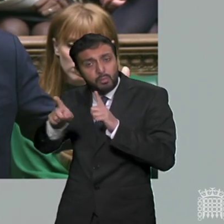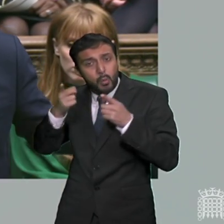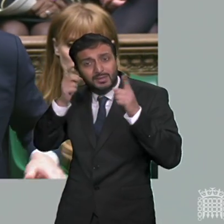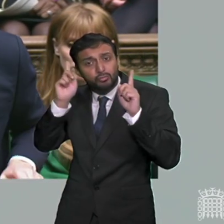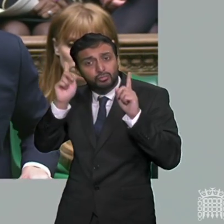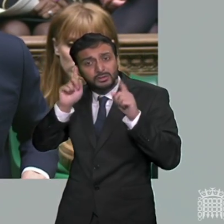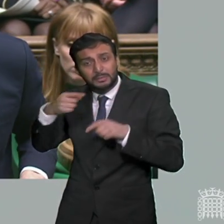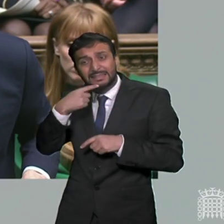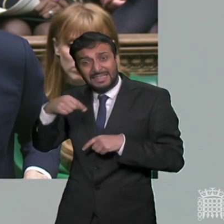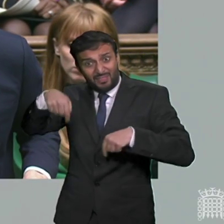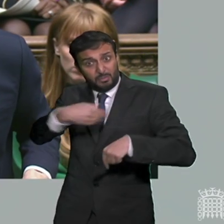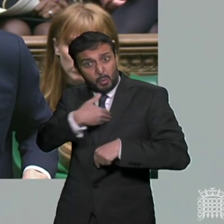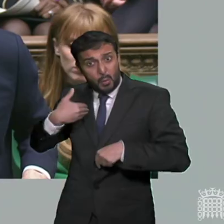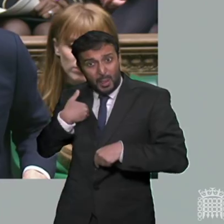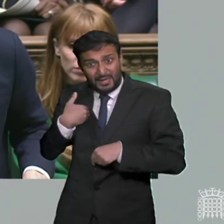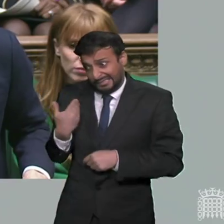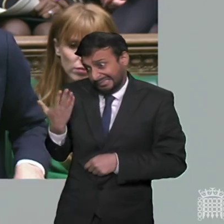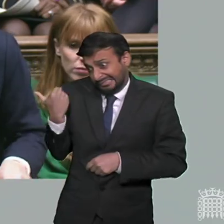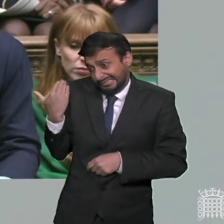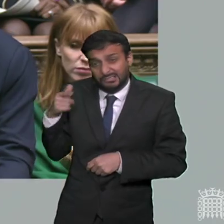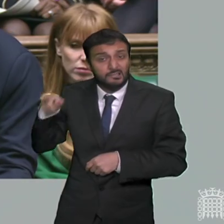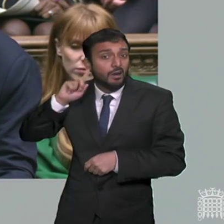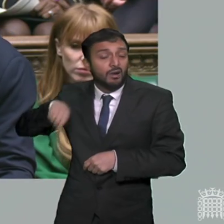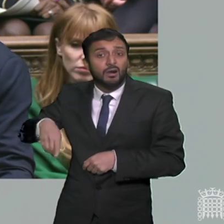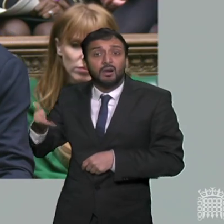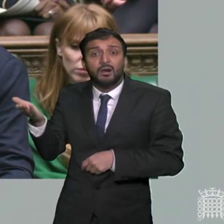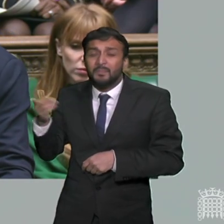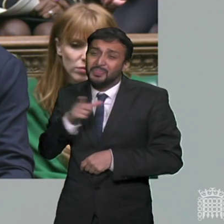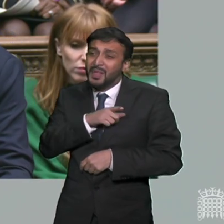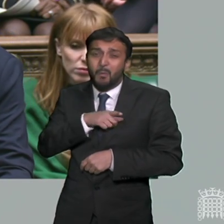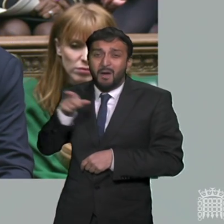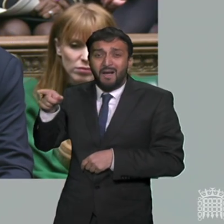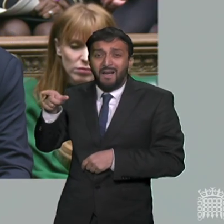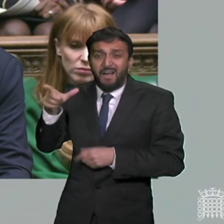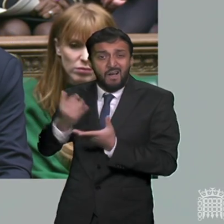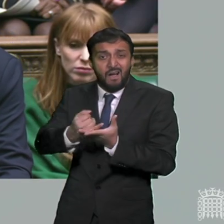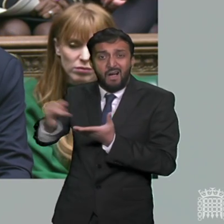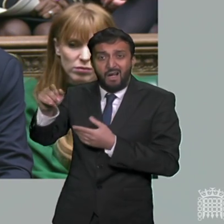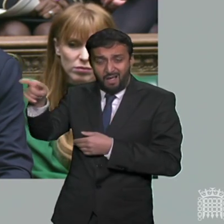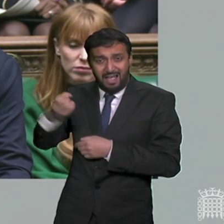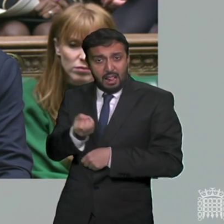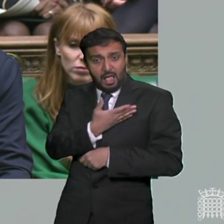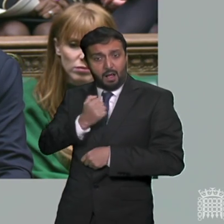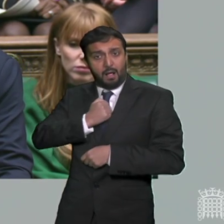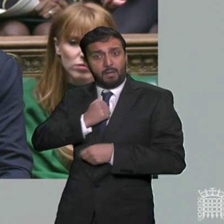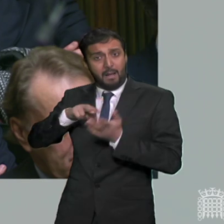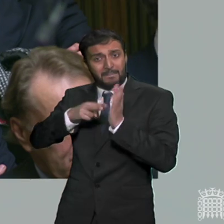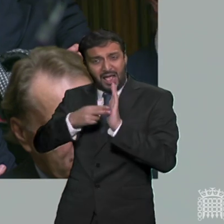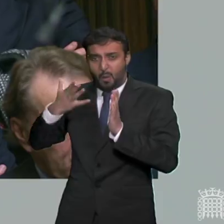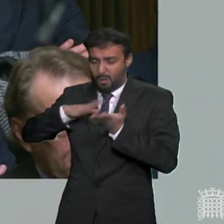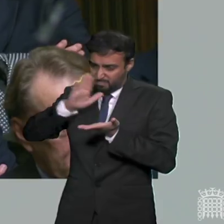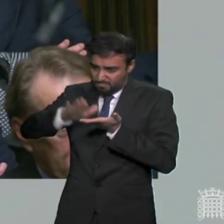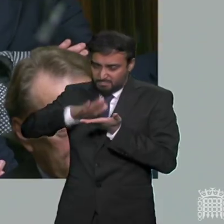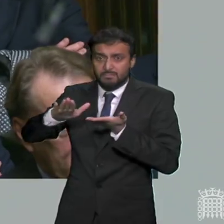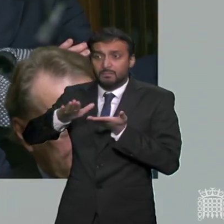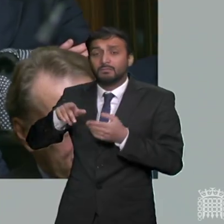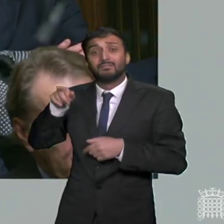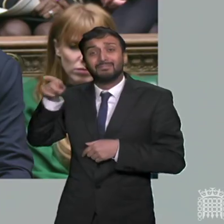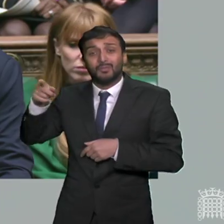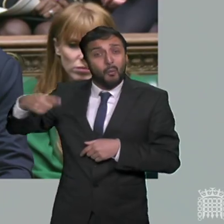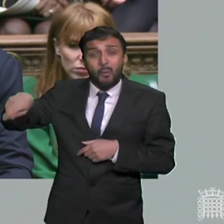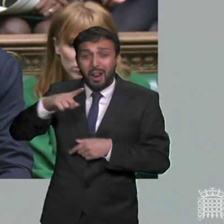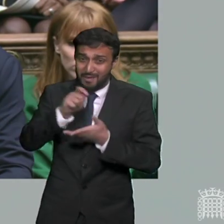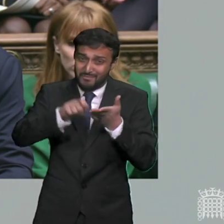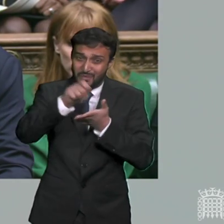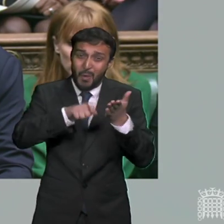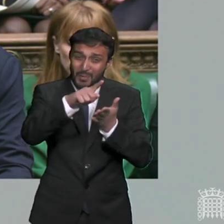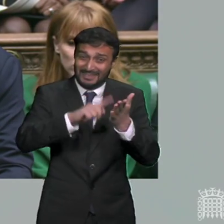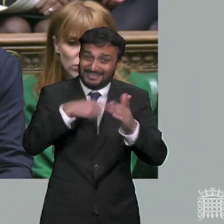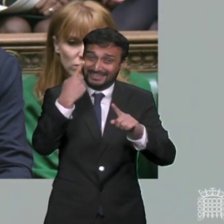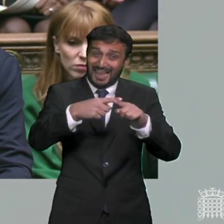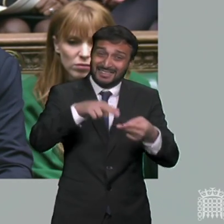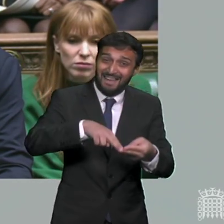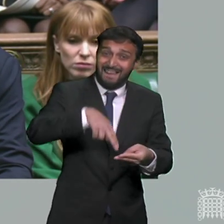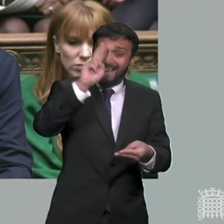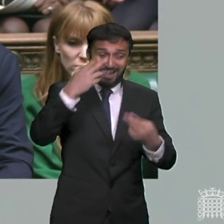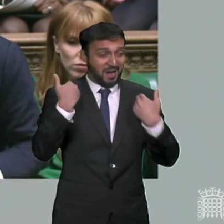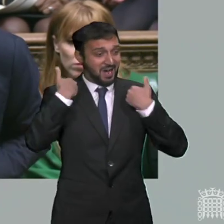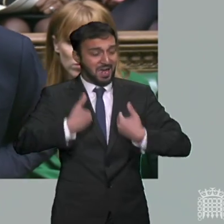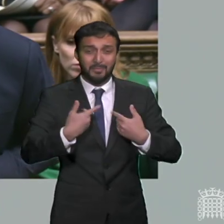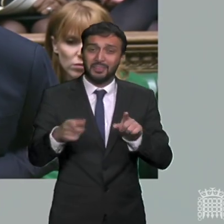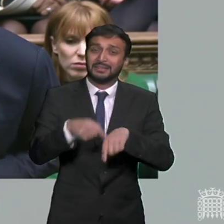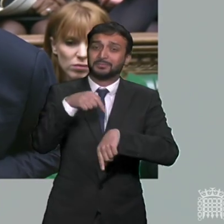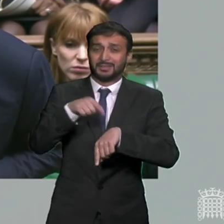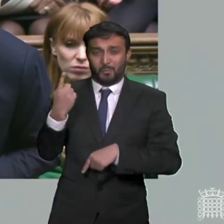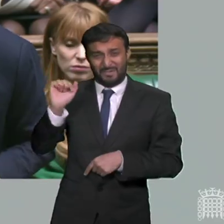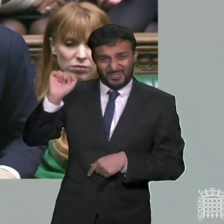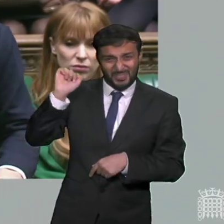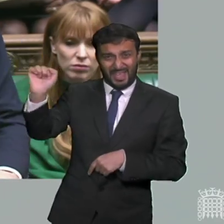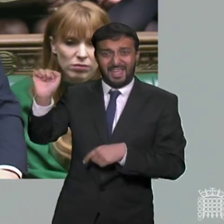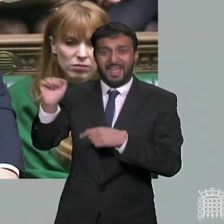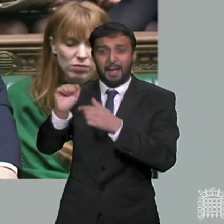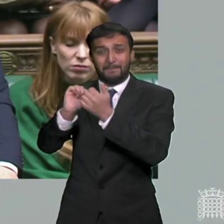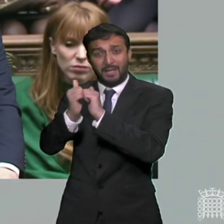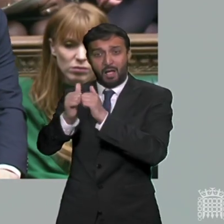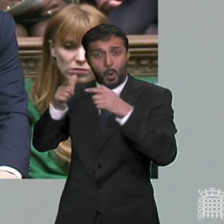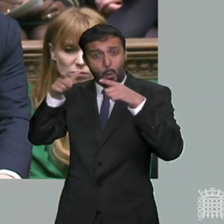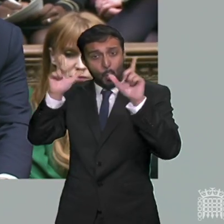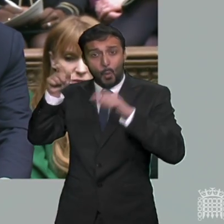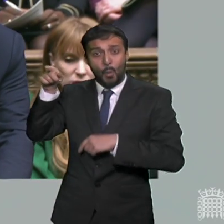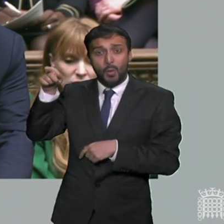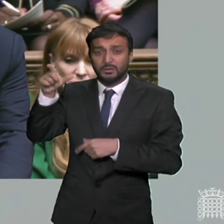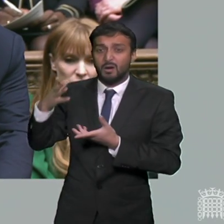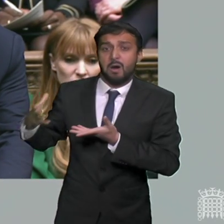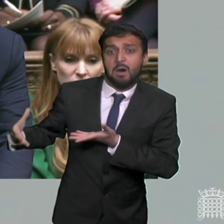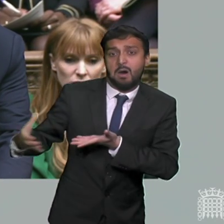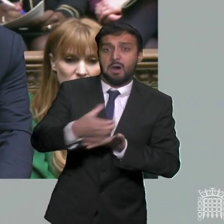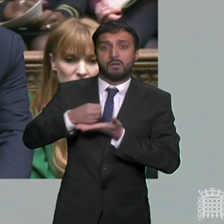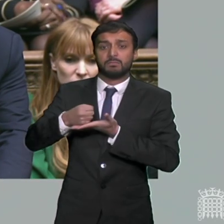It is obvious why the Government are so opposed to Labour’s plans to clean up Westminster: they all voted for tax rises for working people while one of their unelected peers pocketed millions flogging dodgy personal protective equipment.